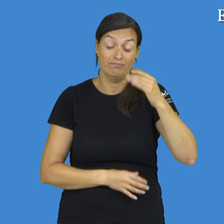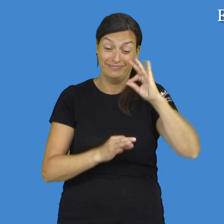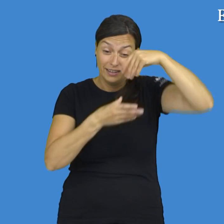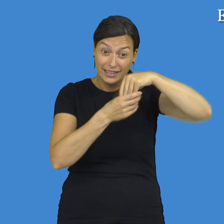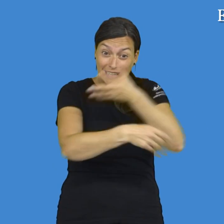dentro